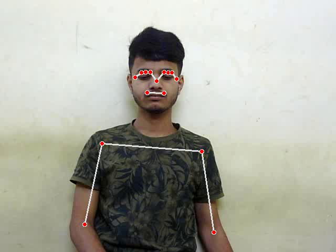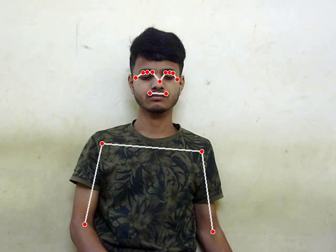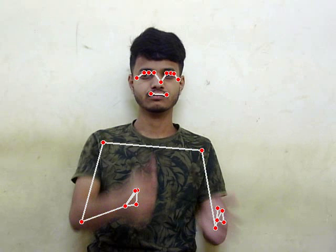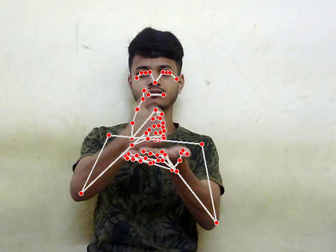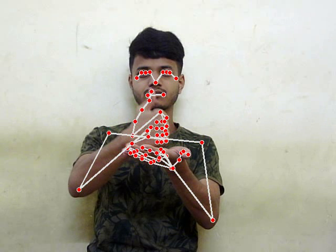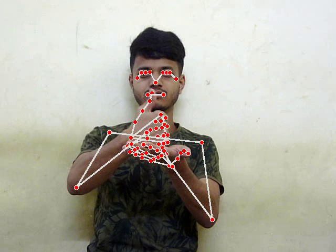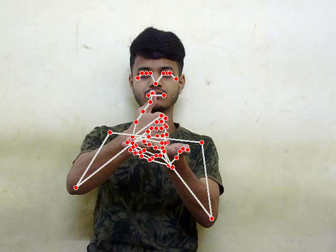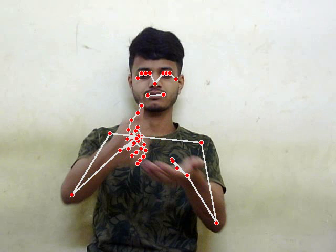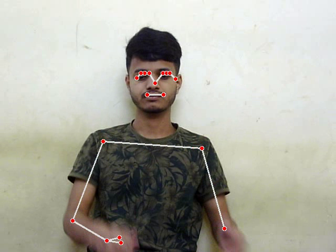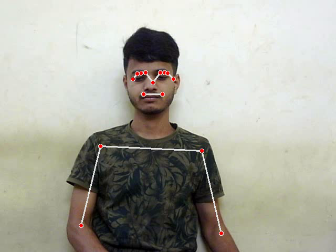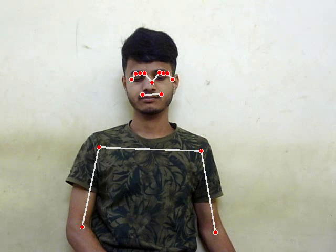help